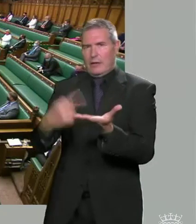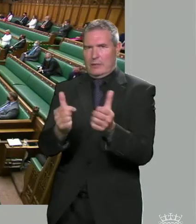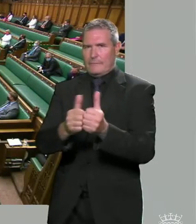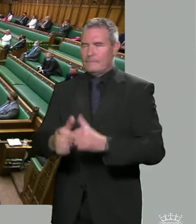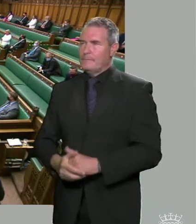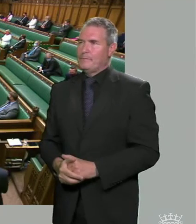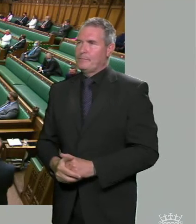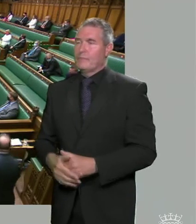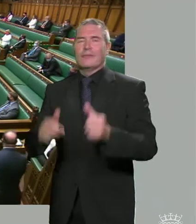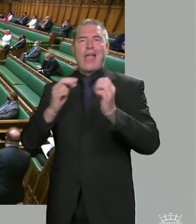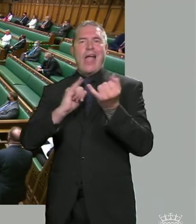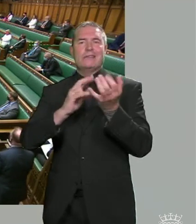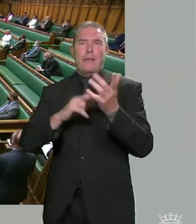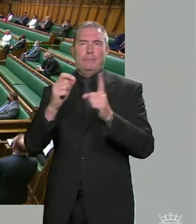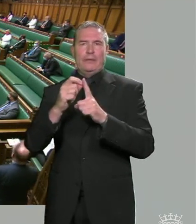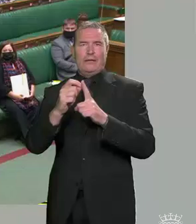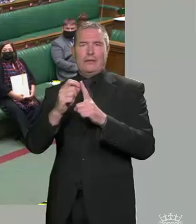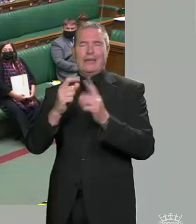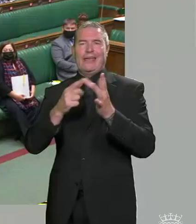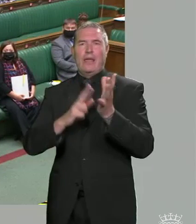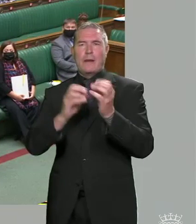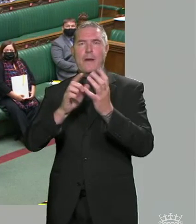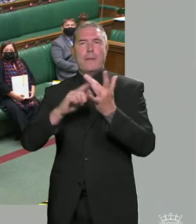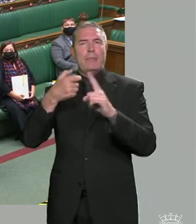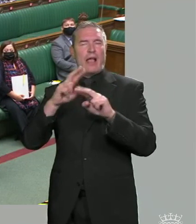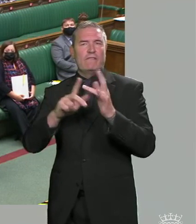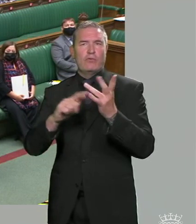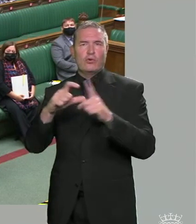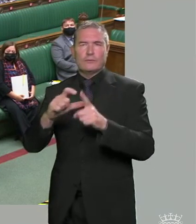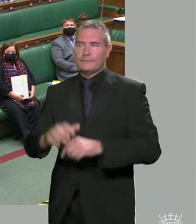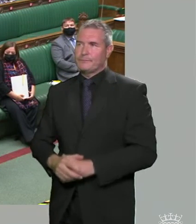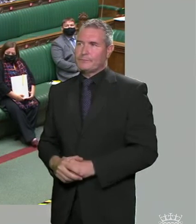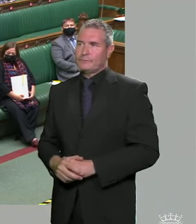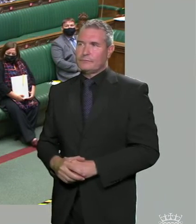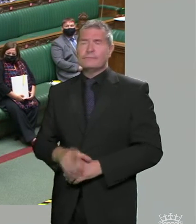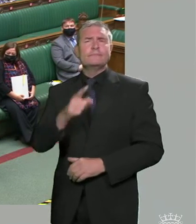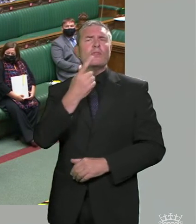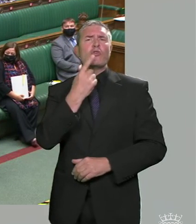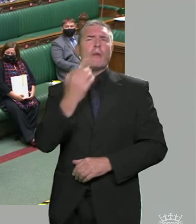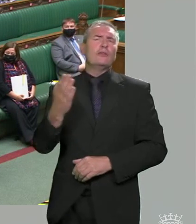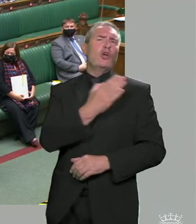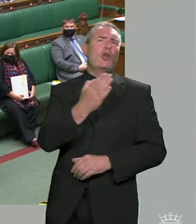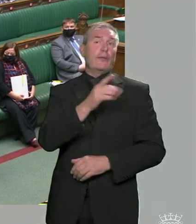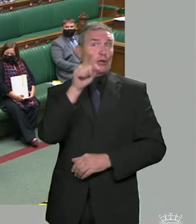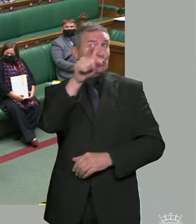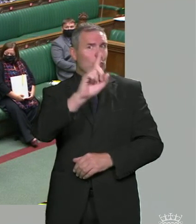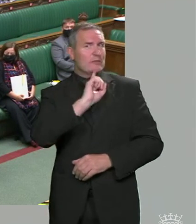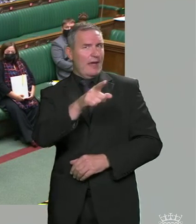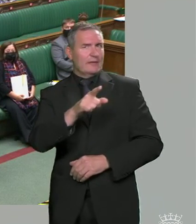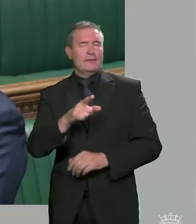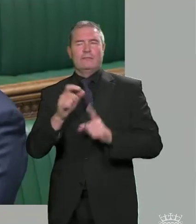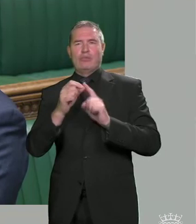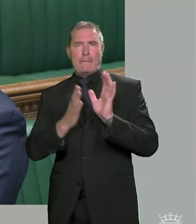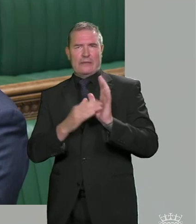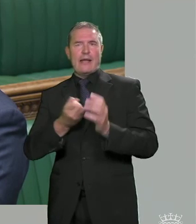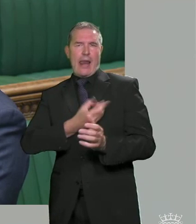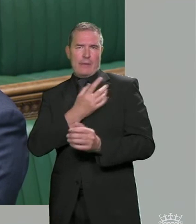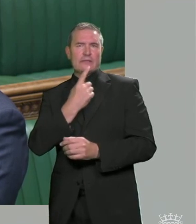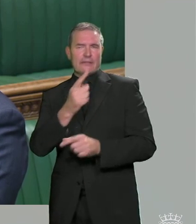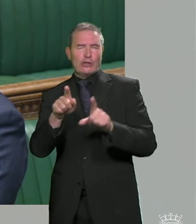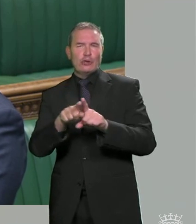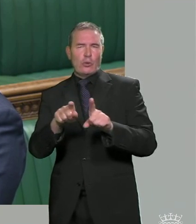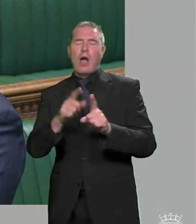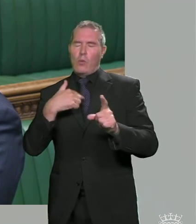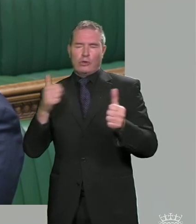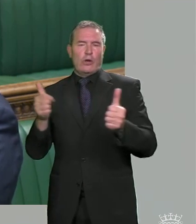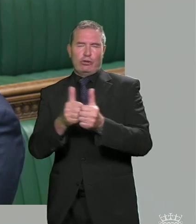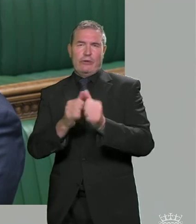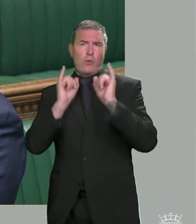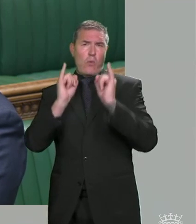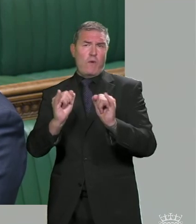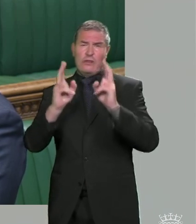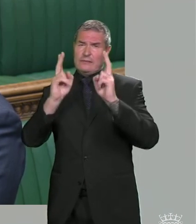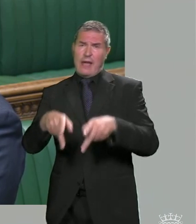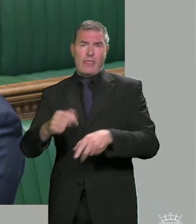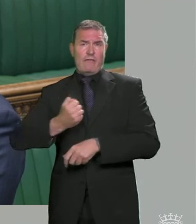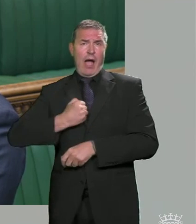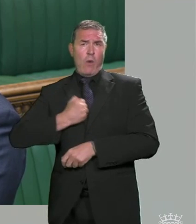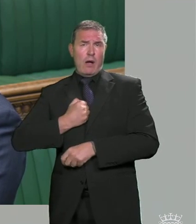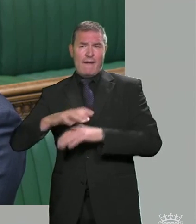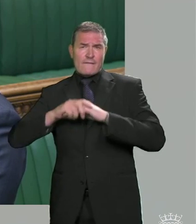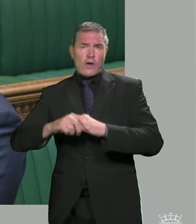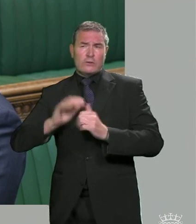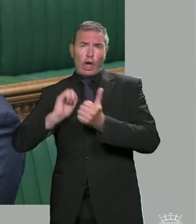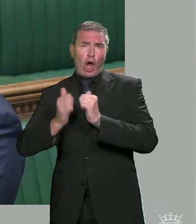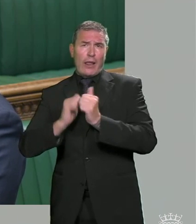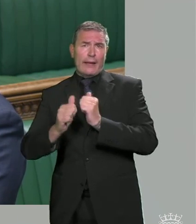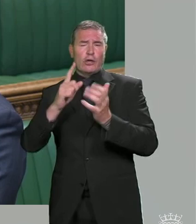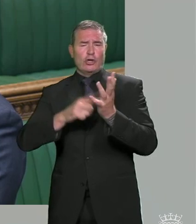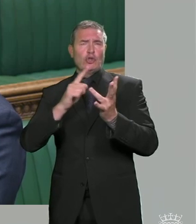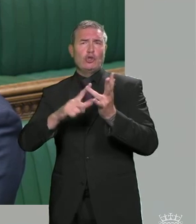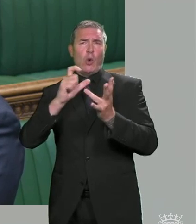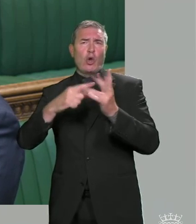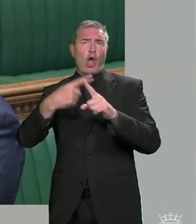Can I associate myself with the remarks made by you, Mr Speaker, the Prime Minister and the Leader of the Opposition on the absolutely brutal death of our friend and colleague Jo Cox five years ago?